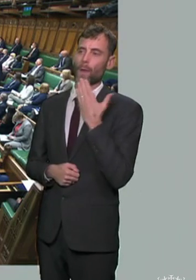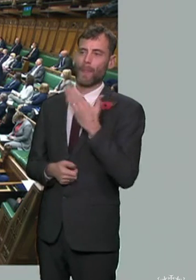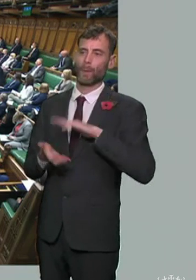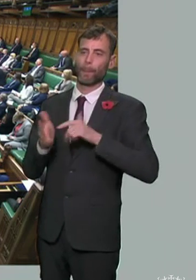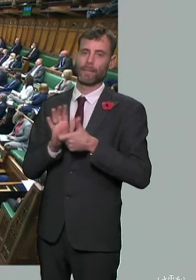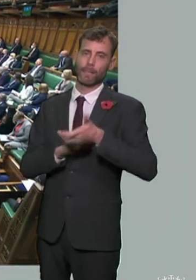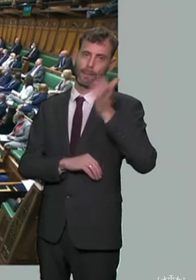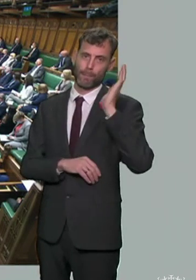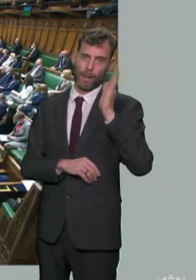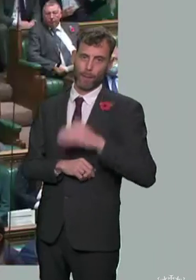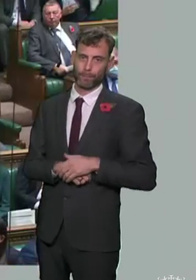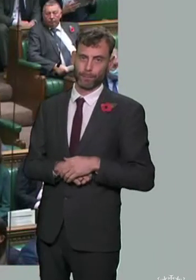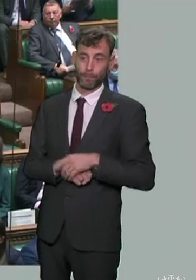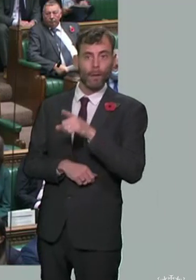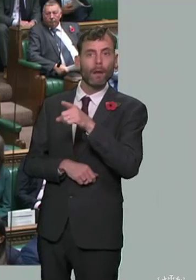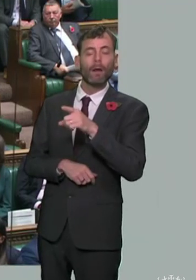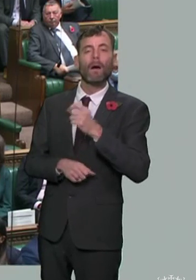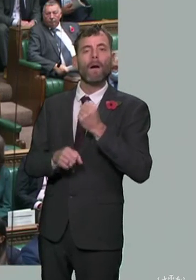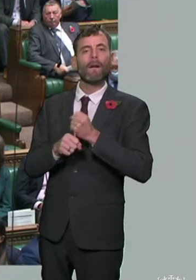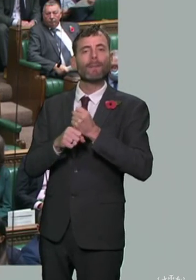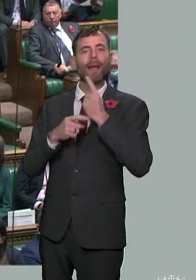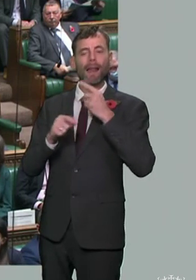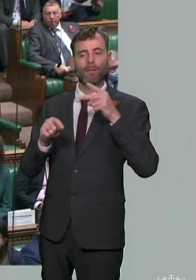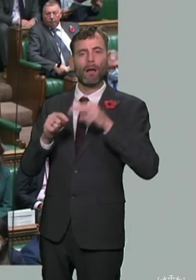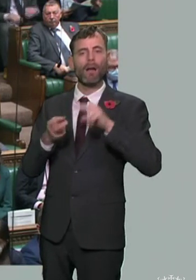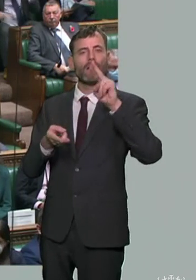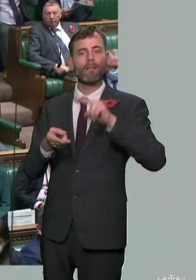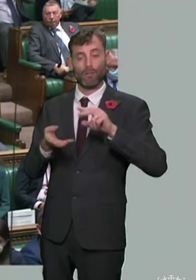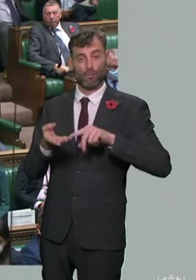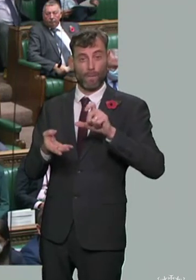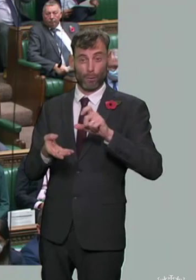The universal credit cut is already hitting people hard.